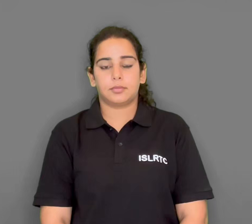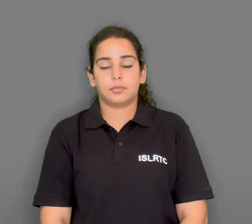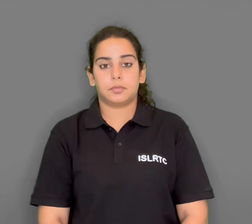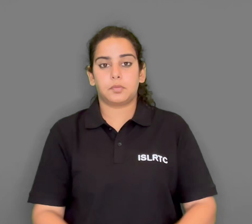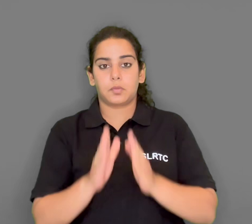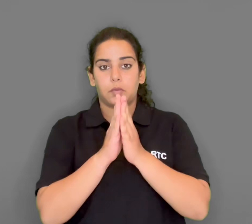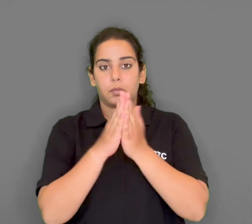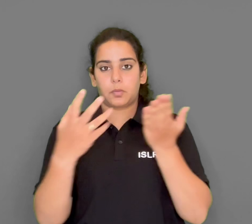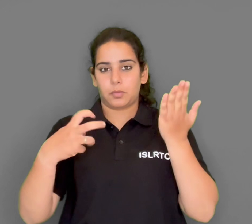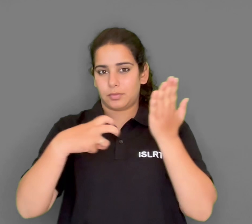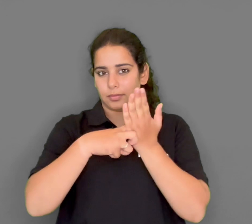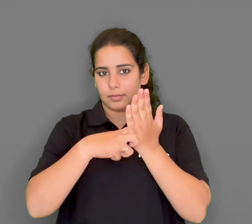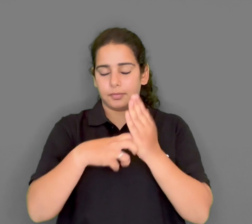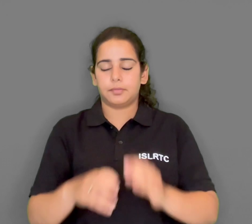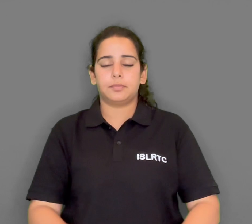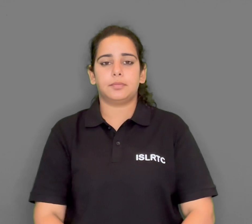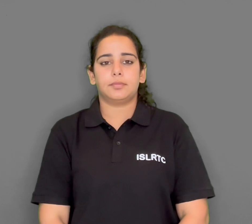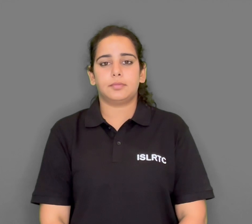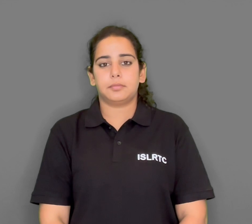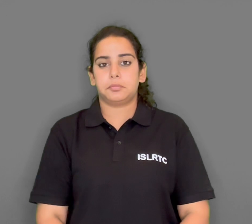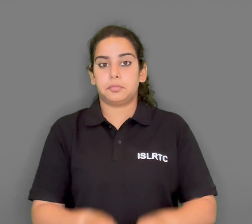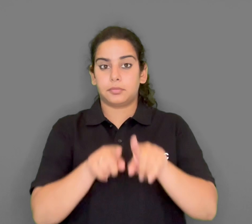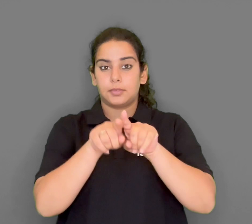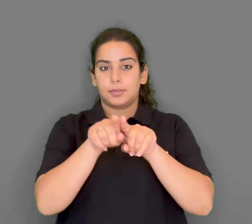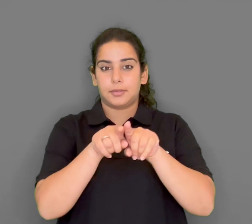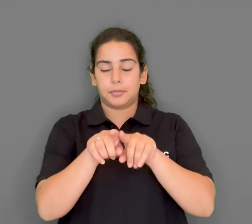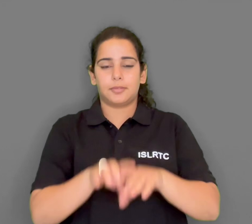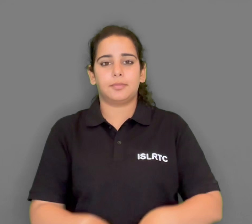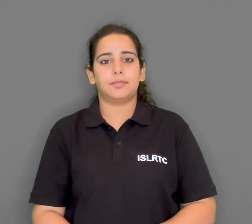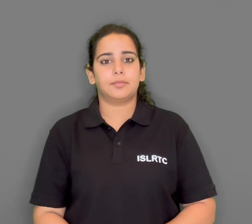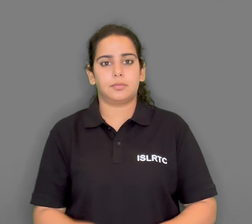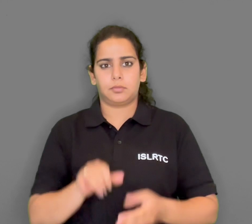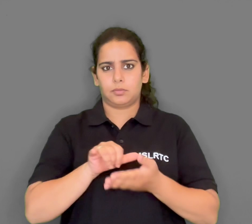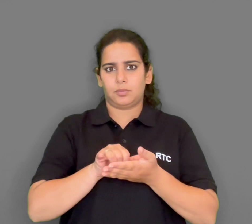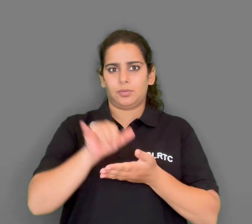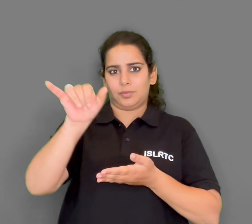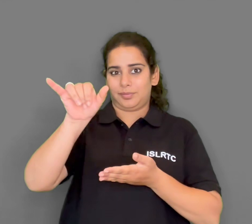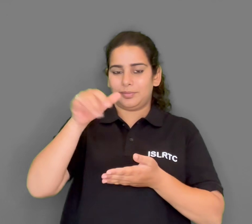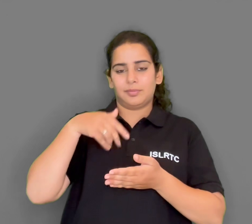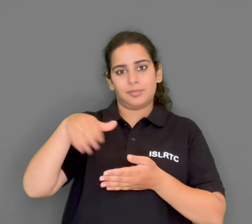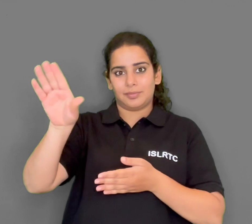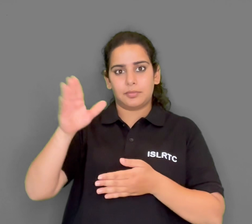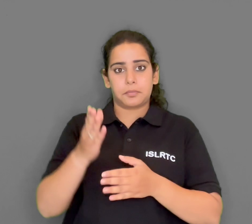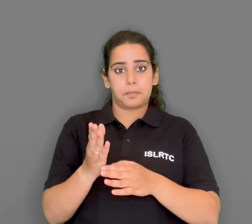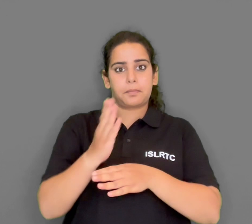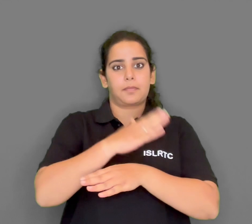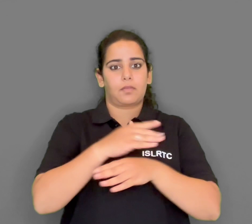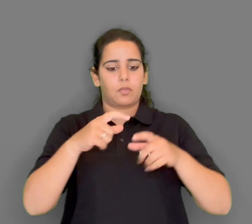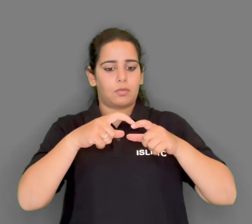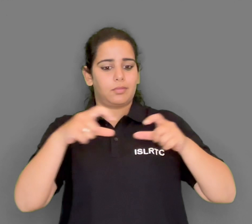Book tickets Pre-Arrange of tickets